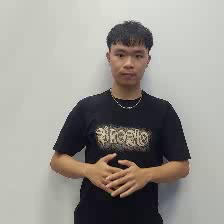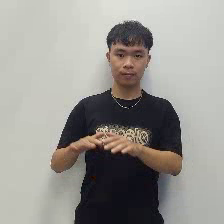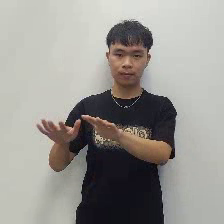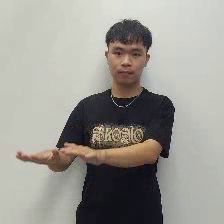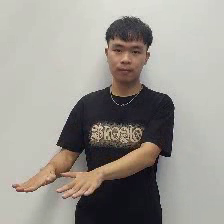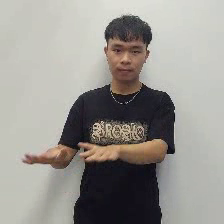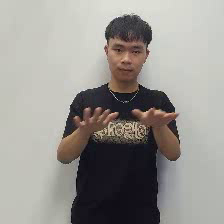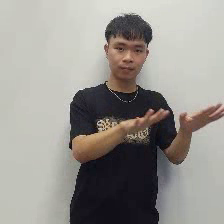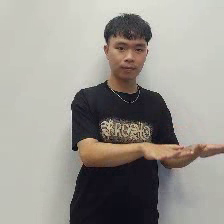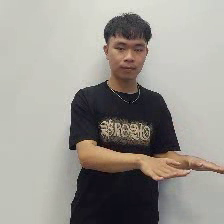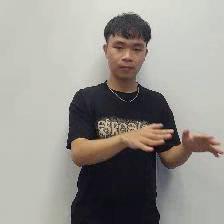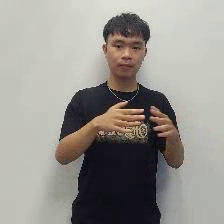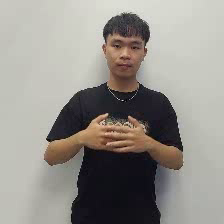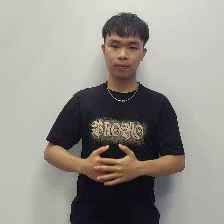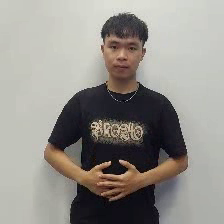Chậm lại